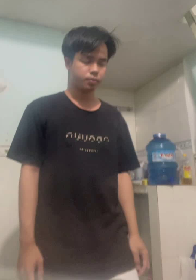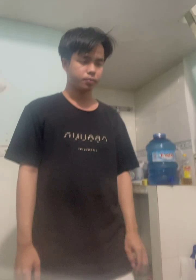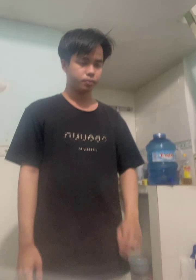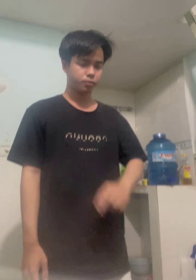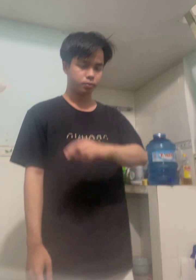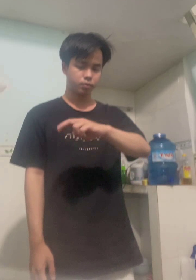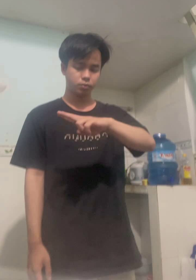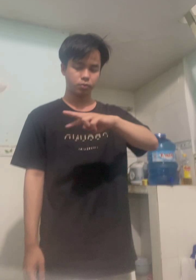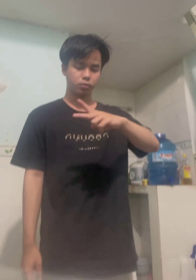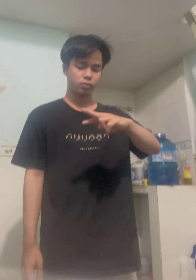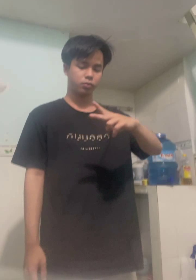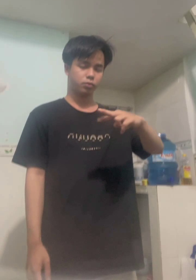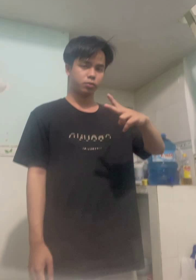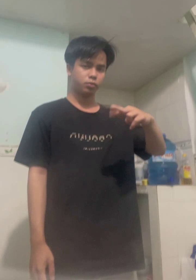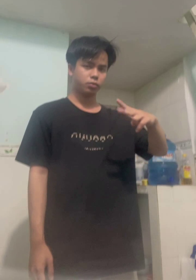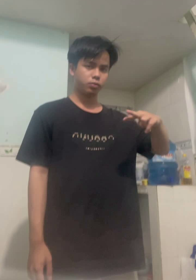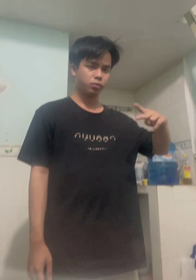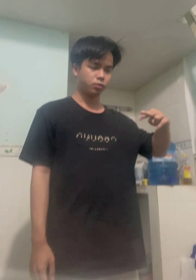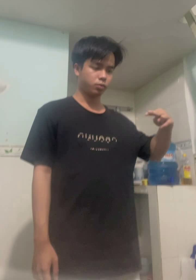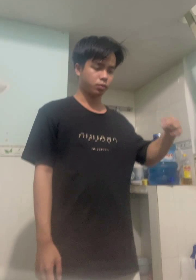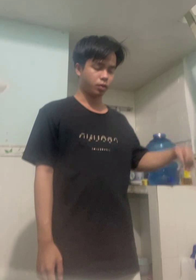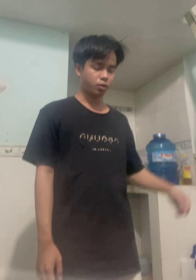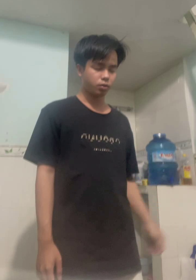boi